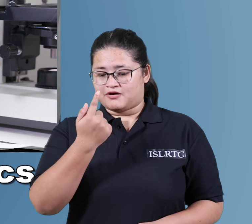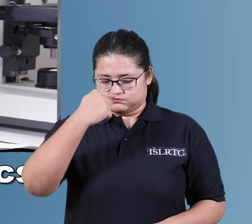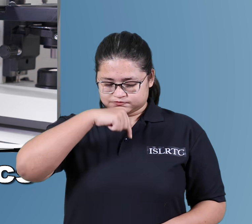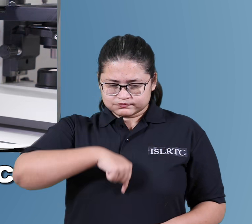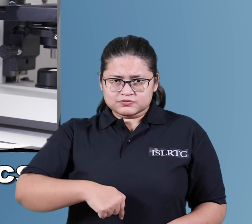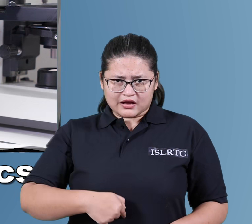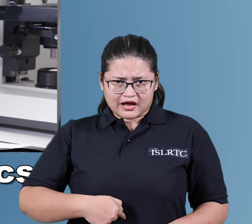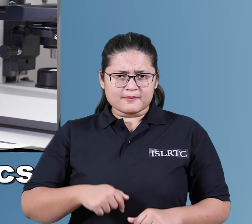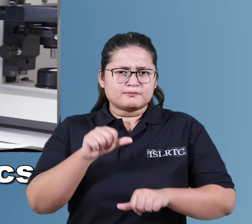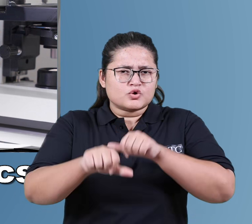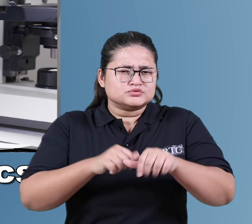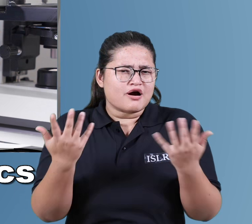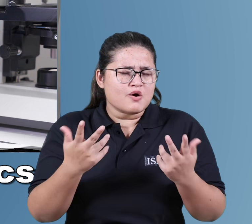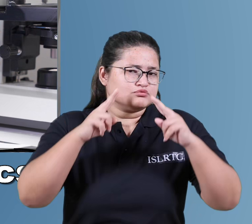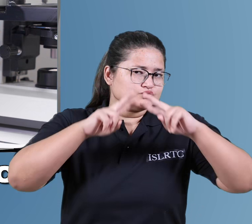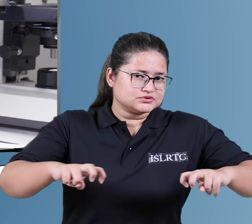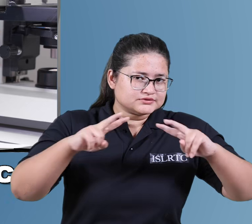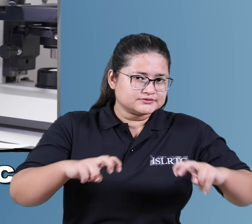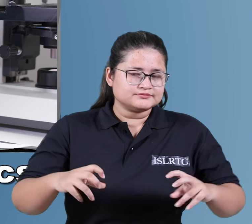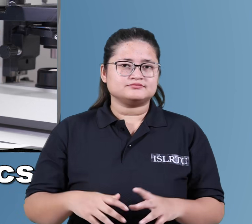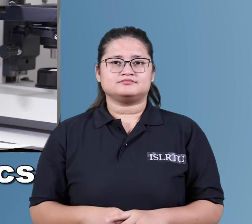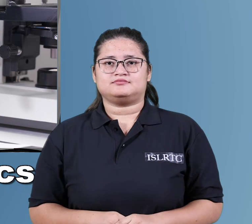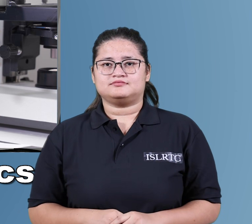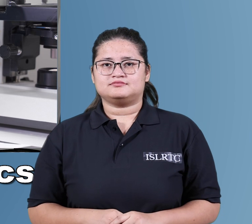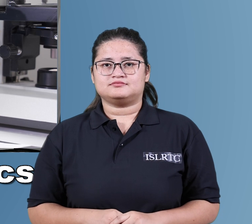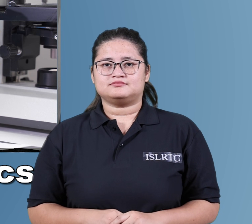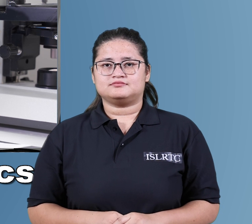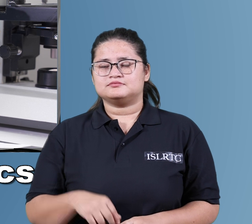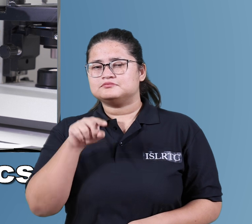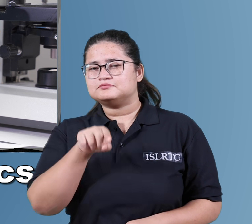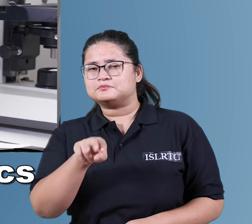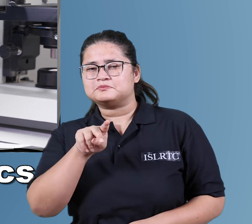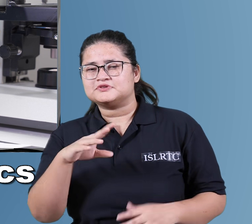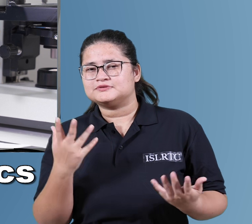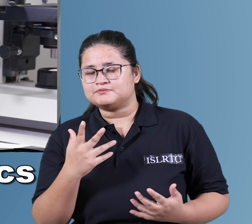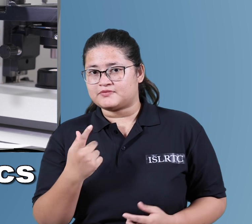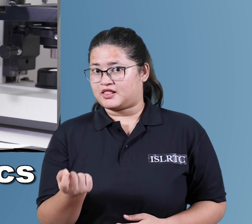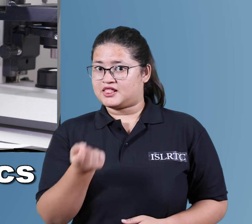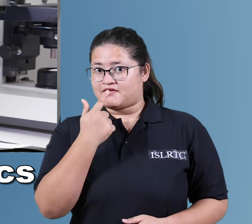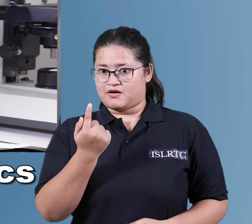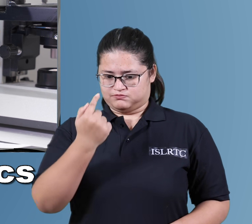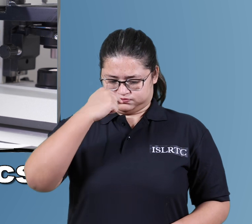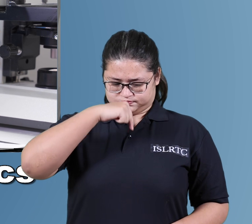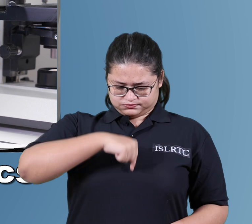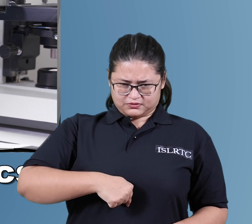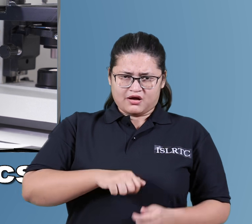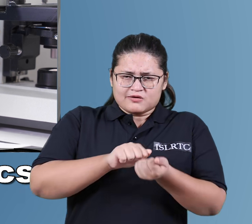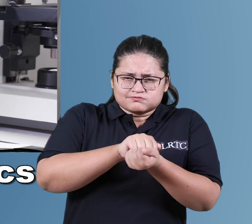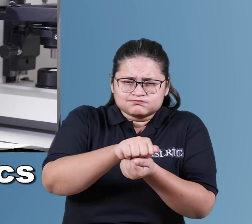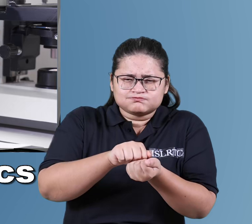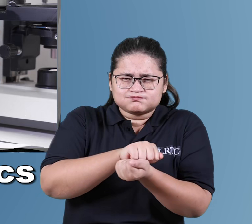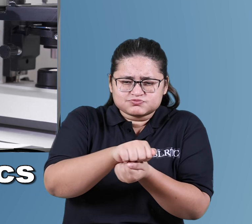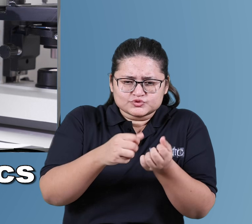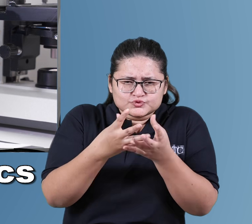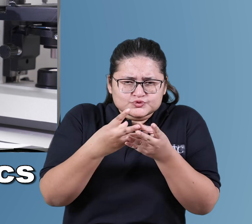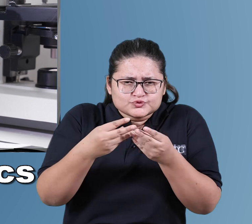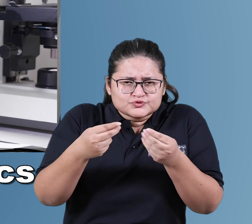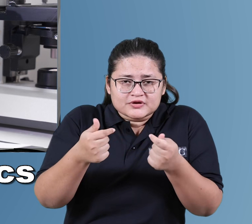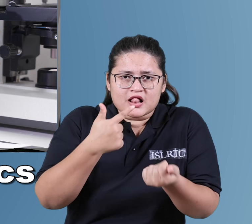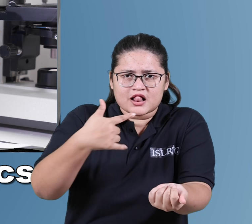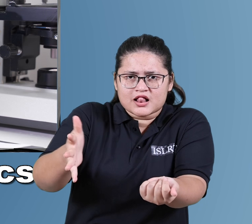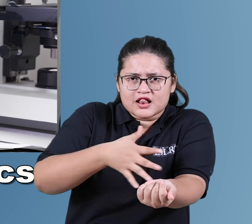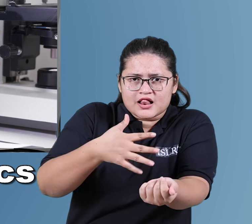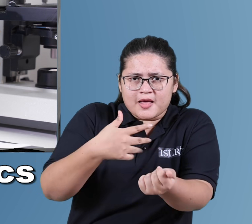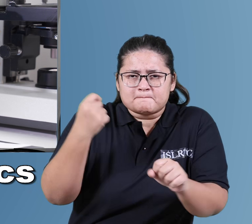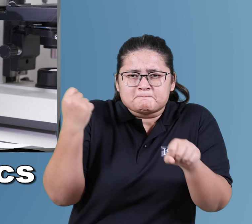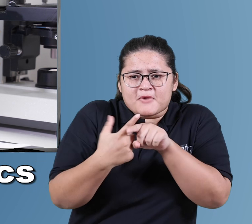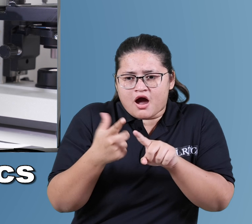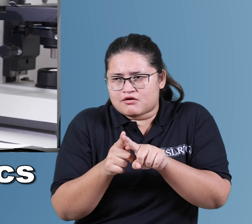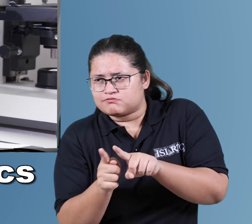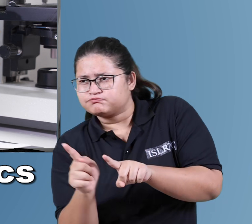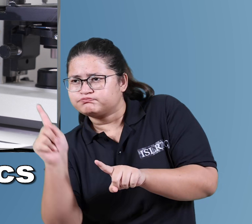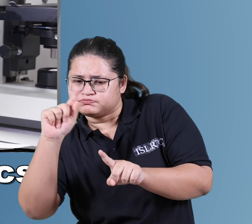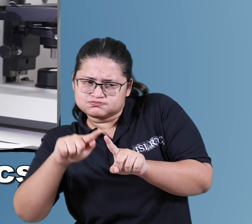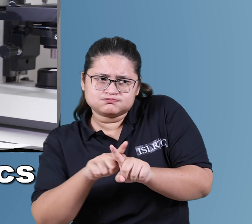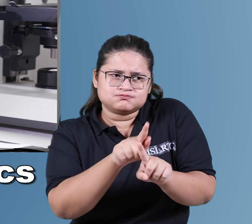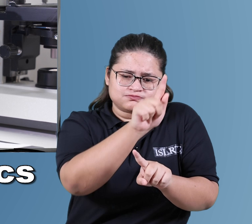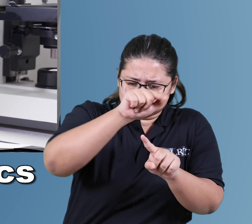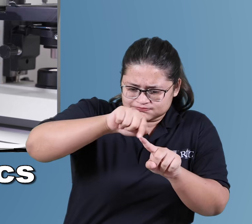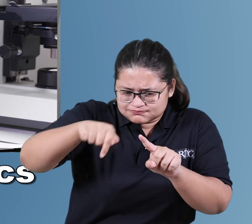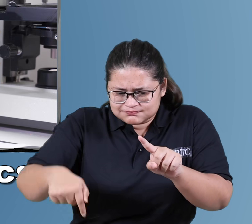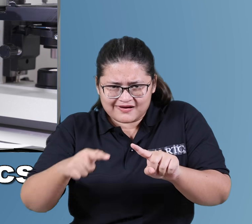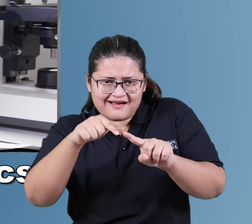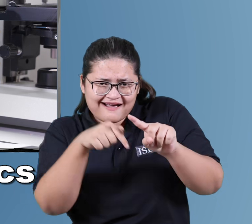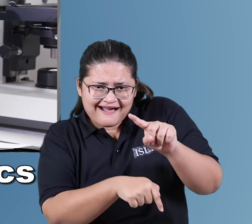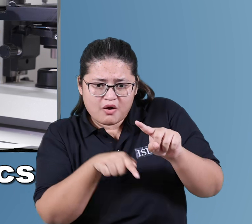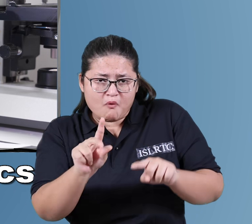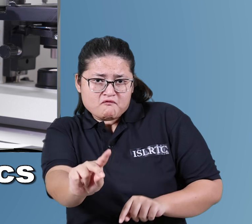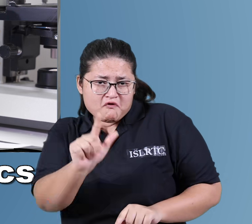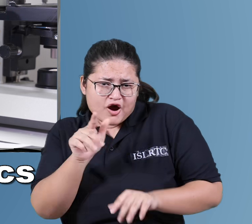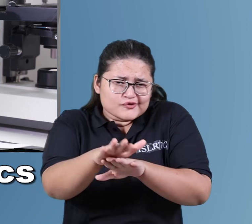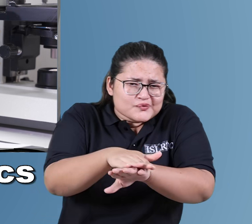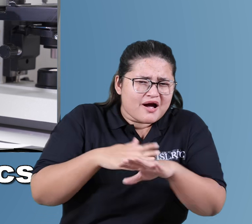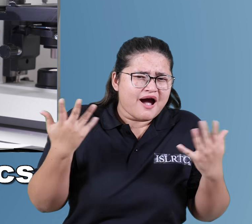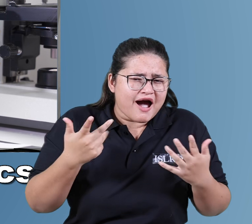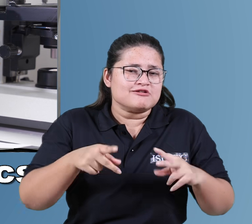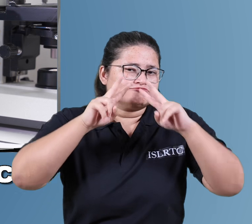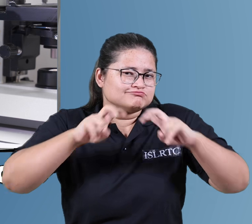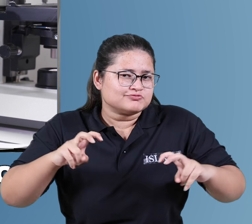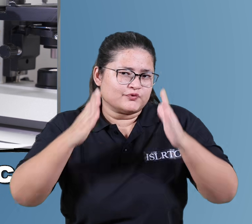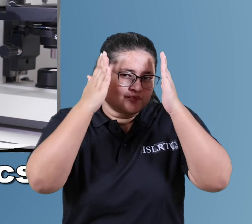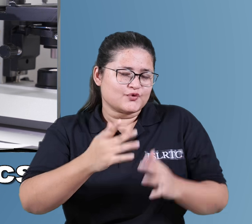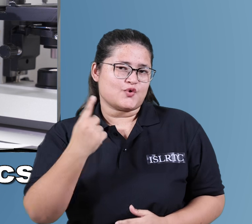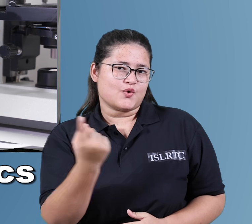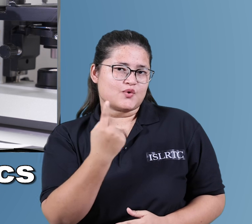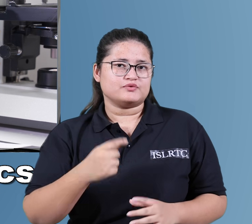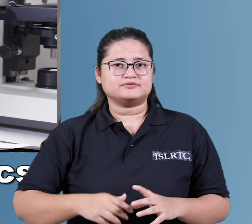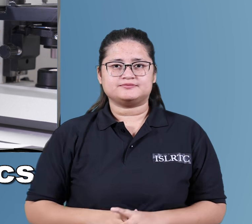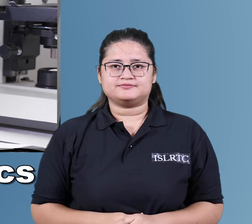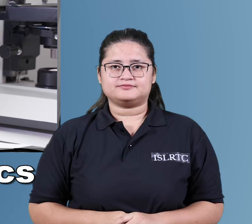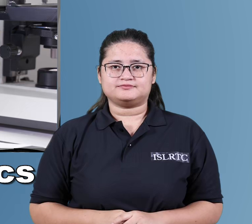Pharmacokinetics Pharmacokinetics is the study of how a drug moves through the body, including how it is absorbed into the bloodstream and distributed throughout various organs of the body.